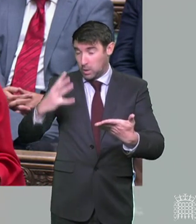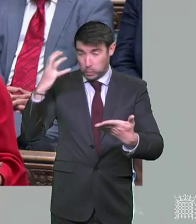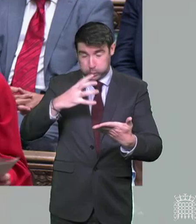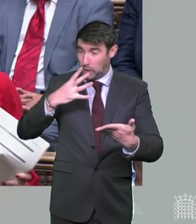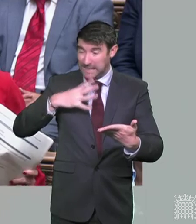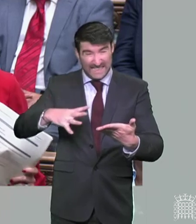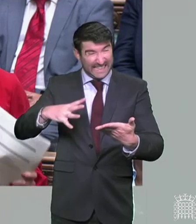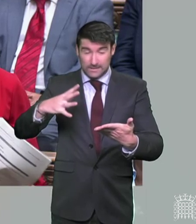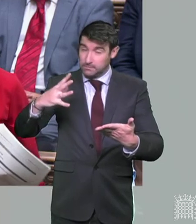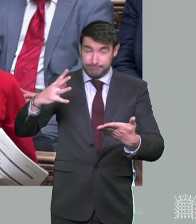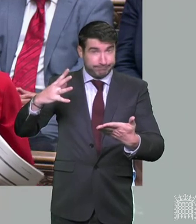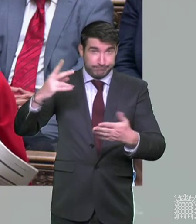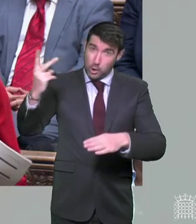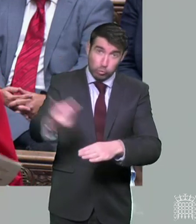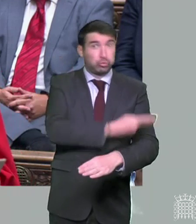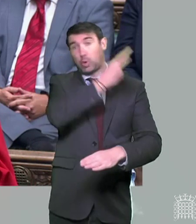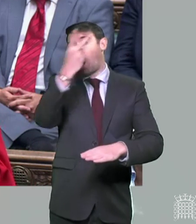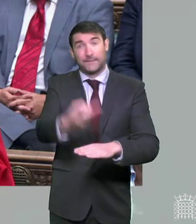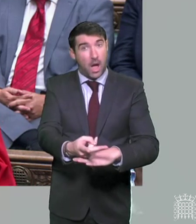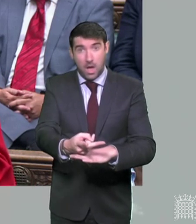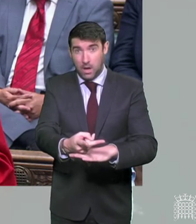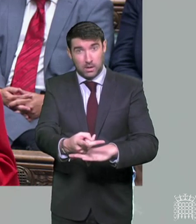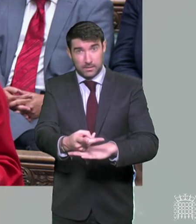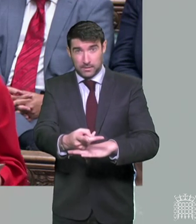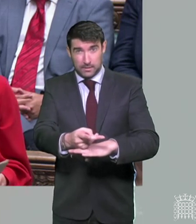The Prime Minister has said that she wants to deliver.